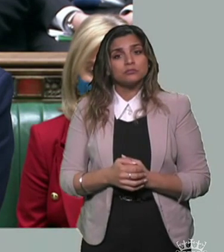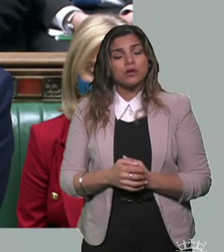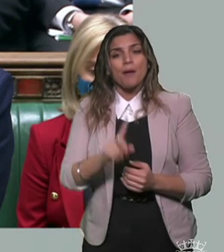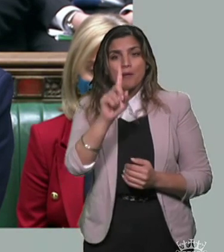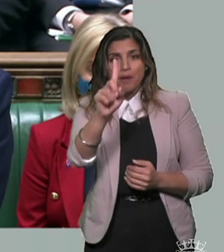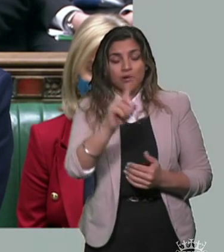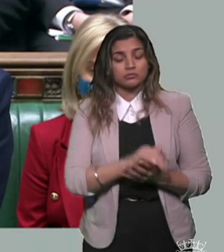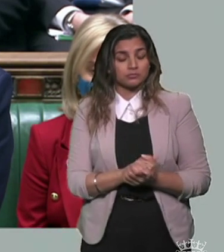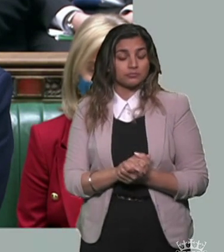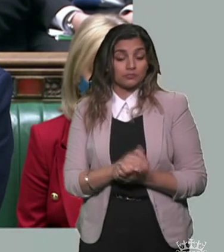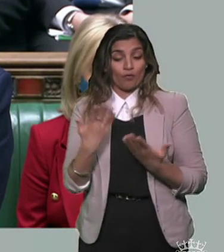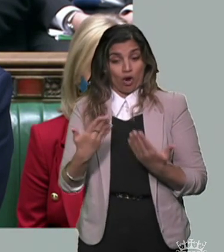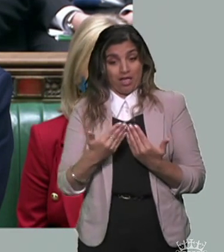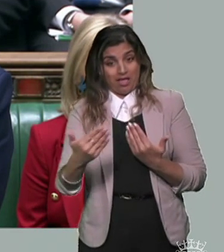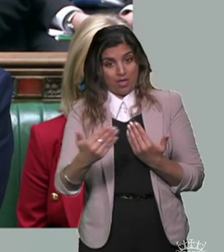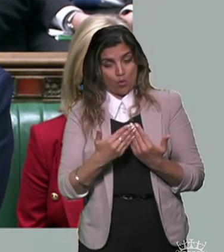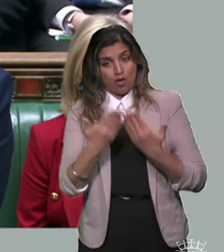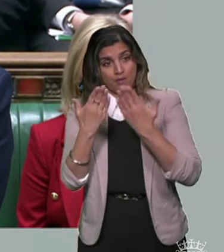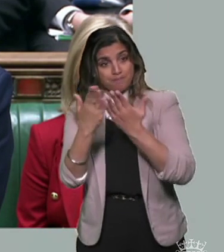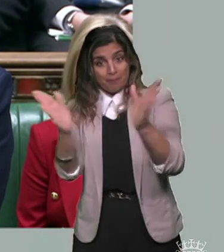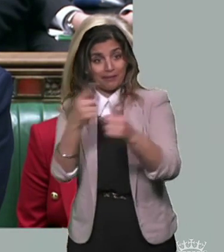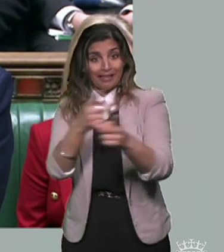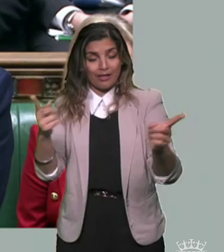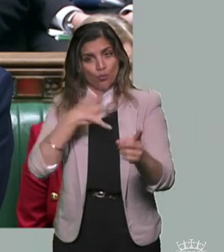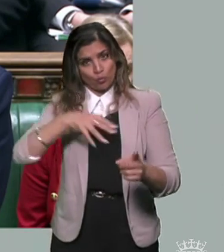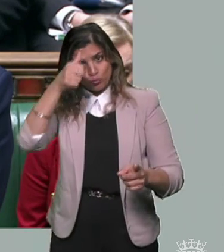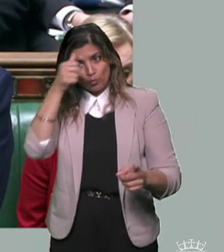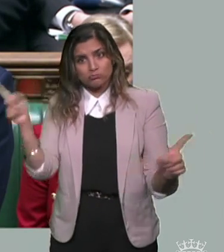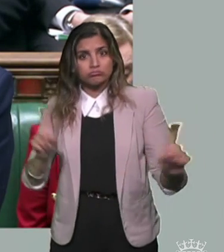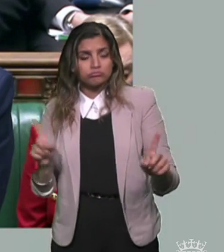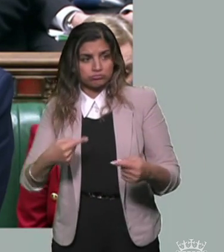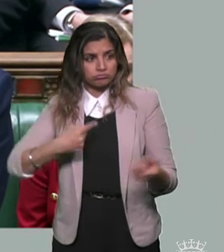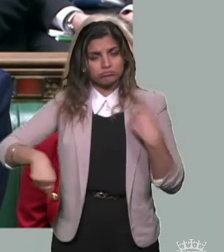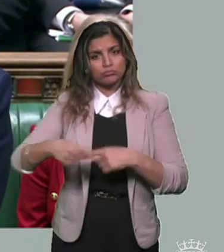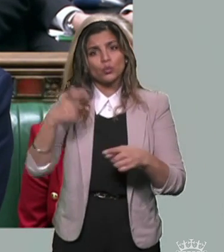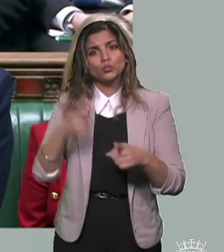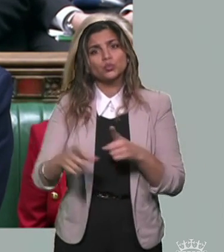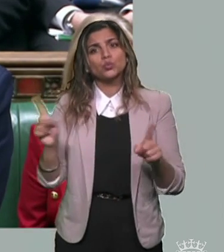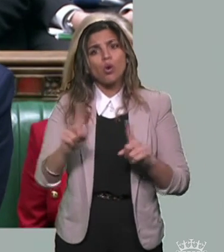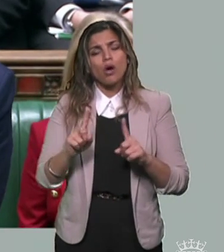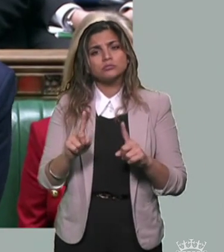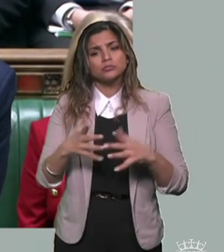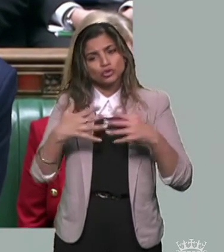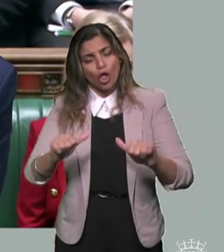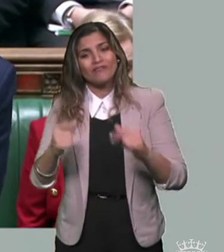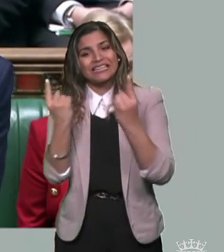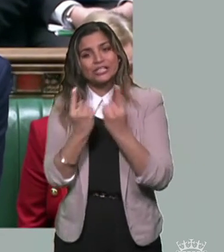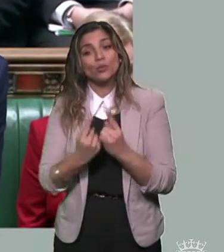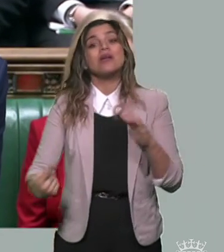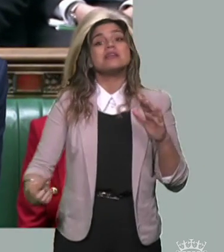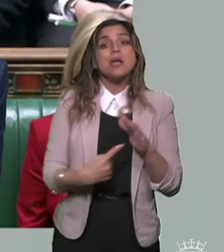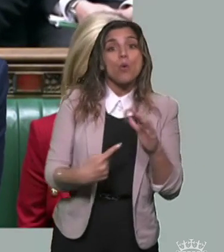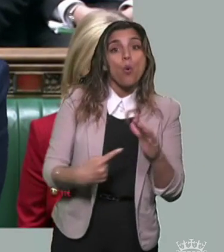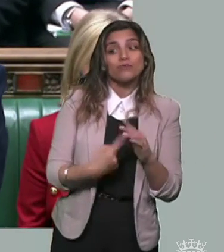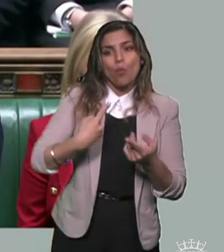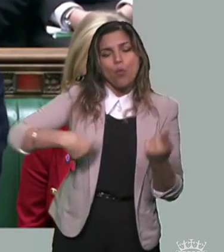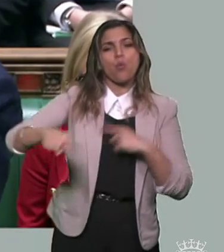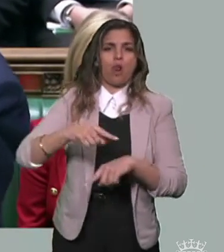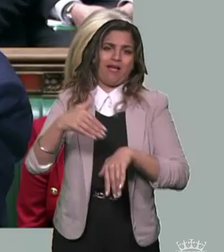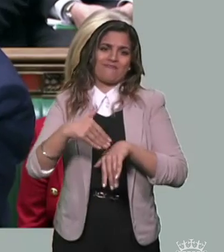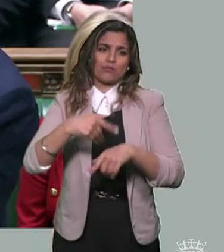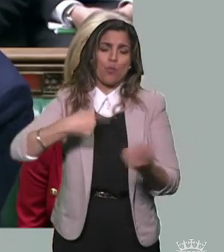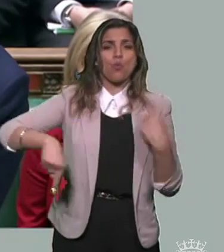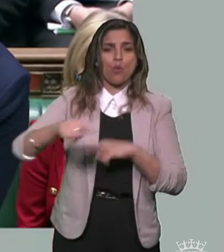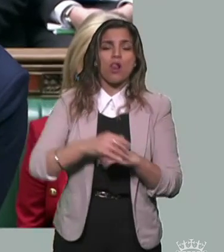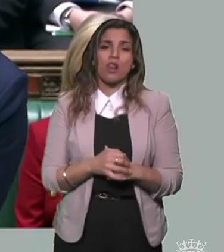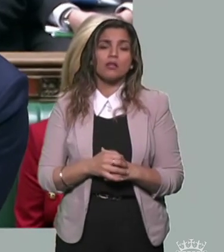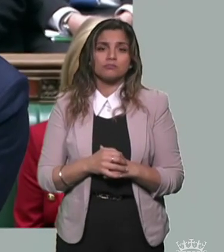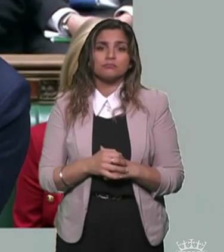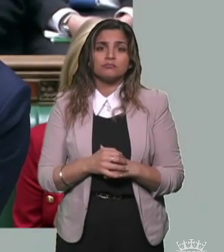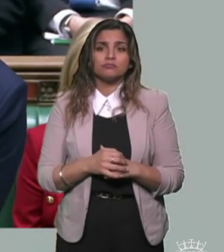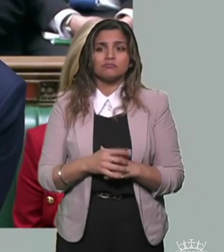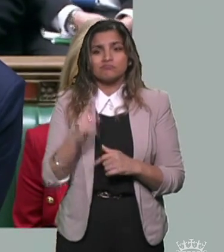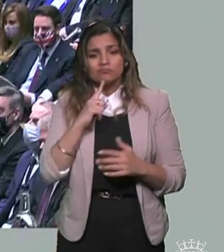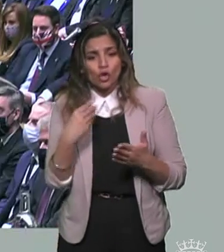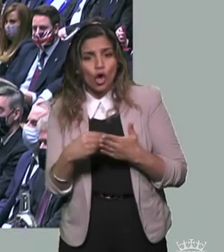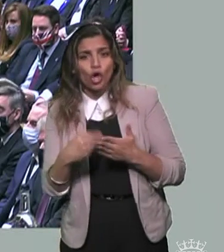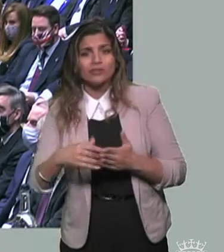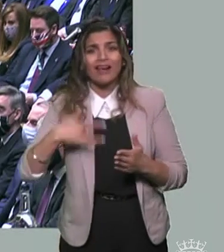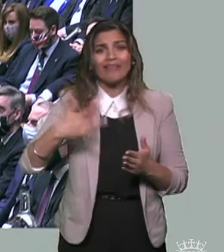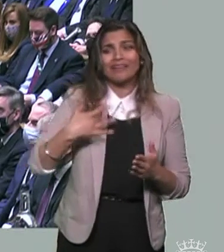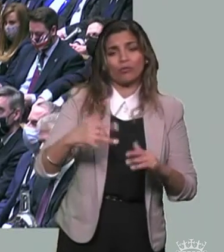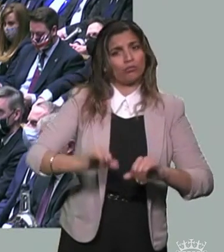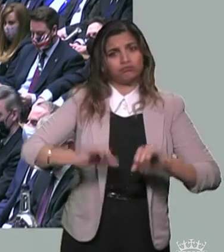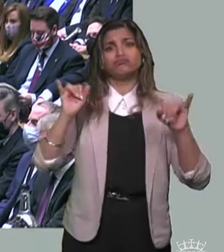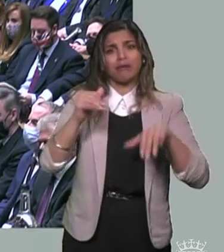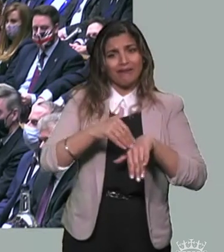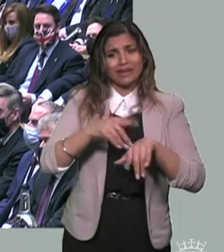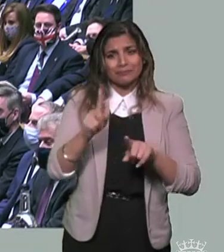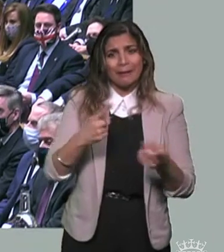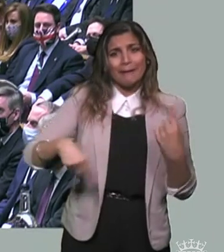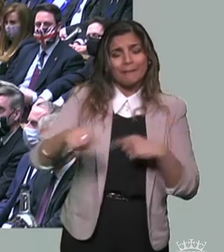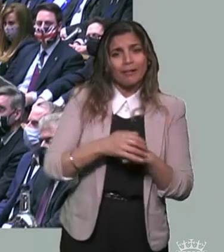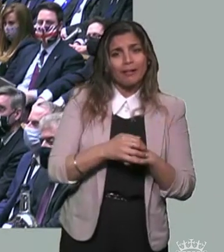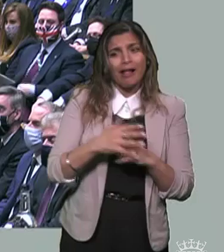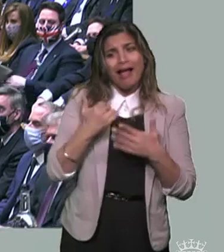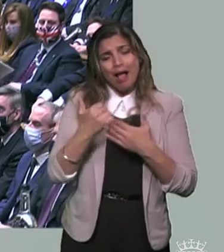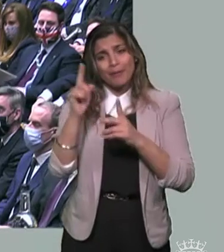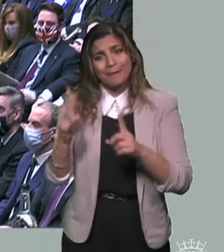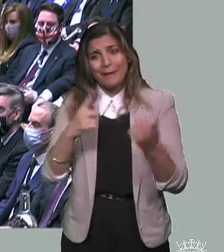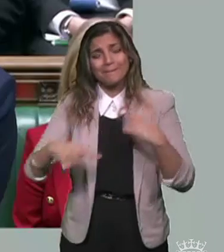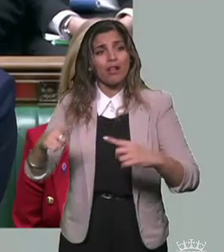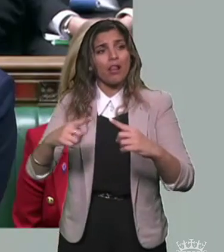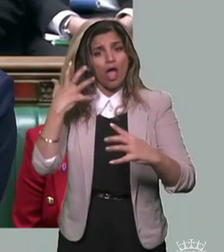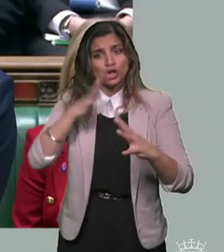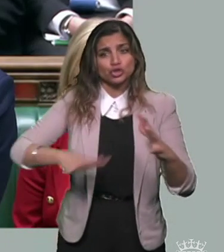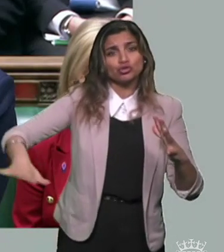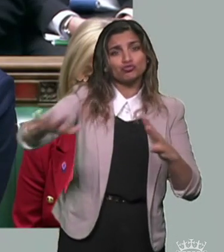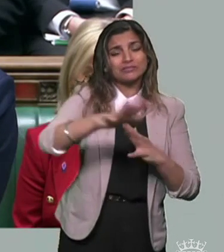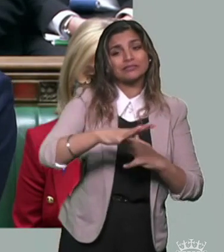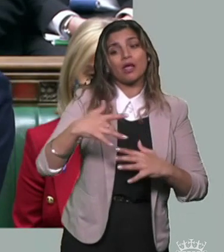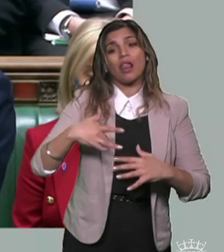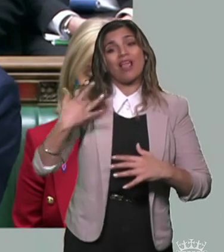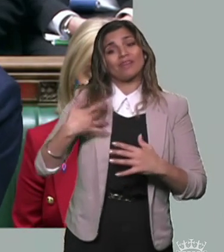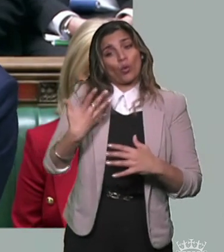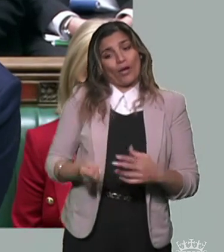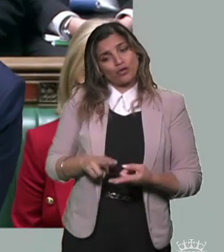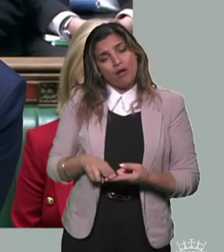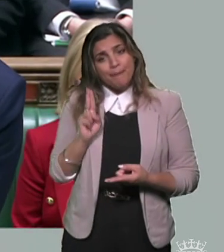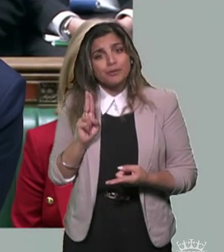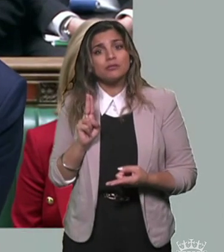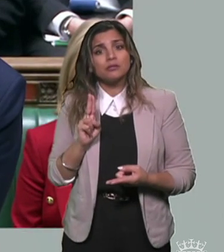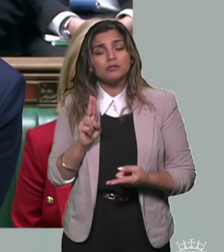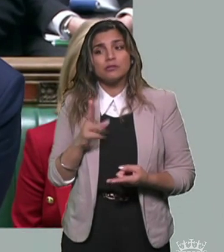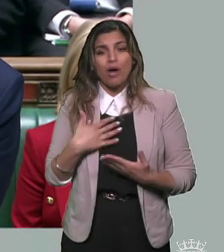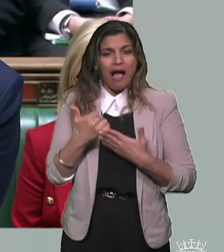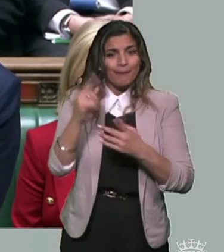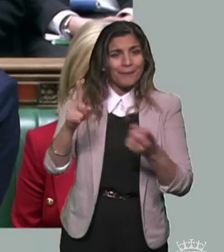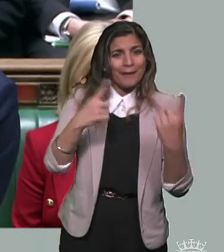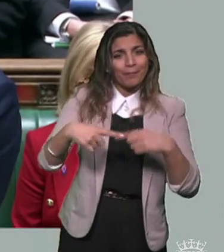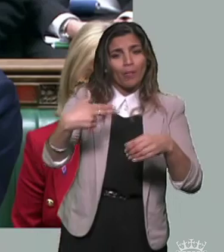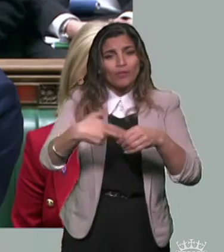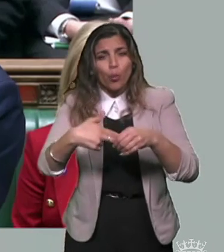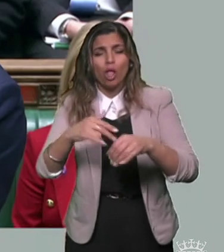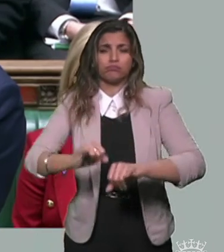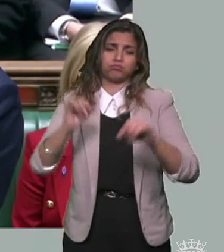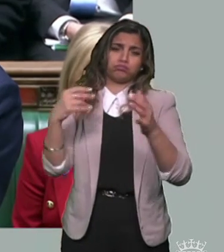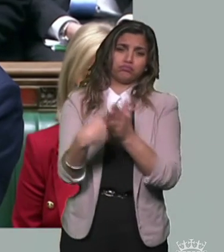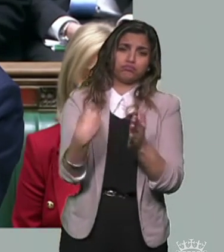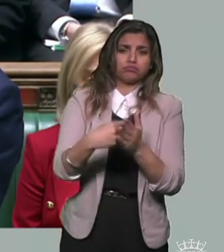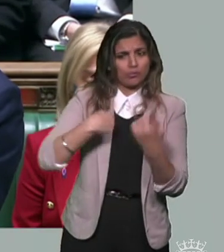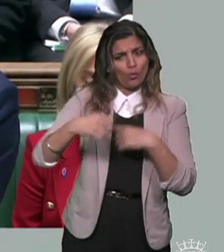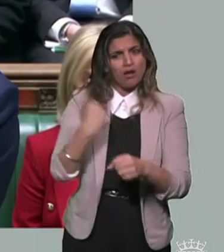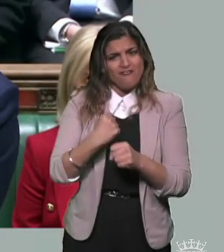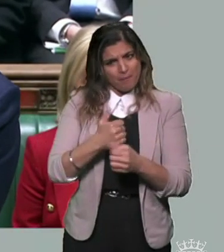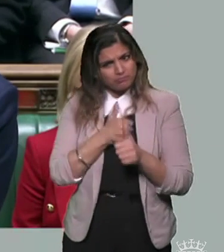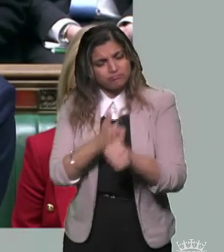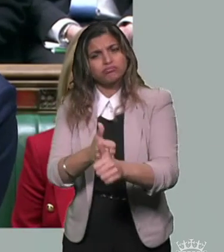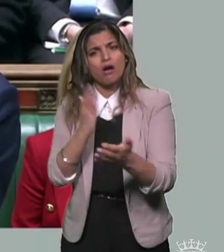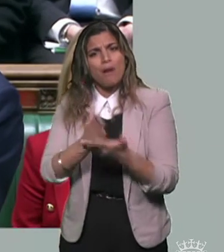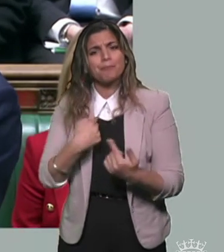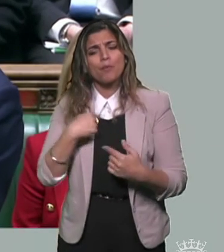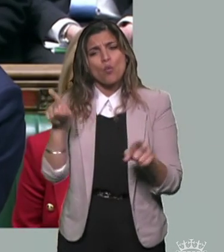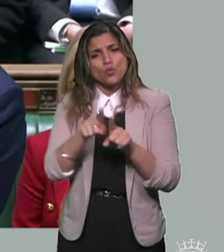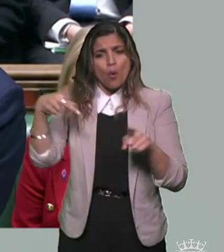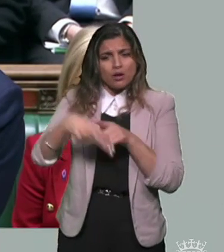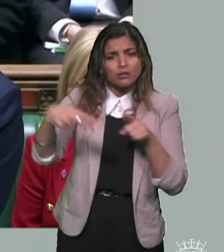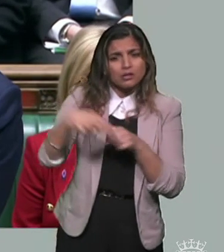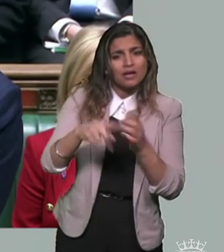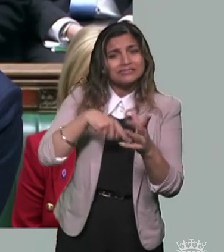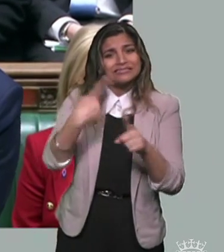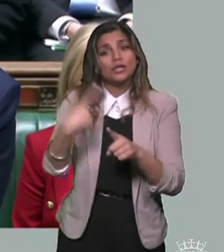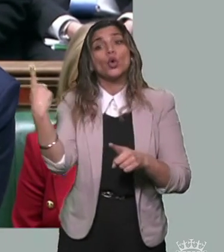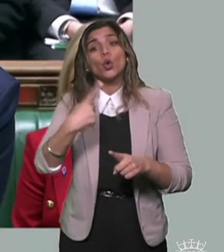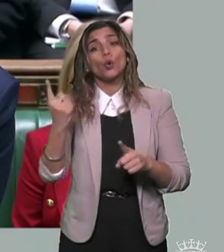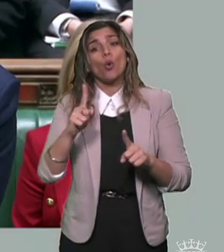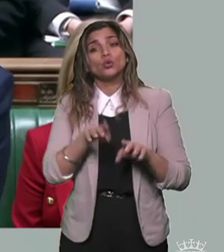In the meantime, the people of this country want to hear what we are doing to tackle the issues that matter to all of us: fixing the cost of living; helping people across the country by lifting the living wage; helping people with their fuel costs, as this Government are doing; and cutting the tax of people on universal